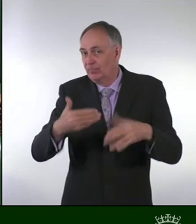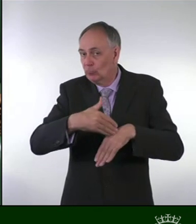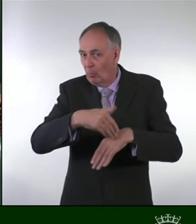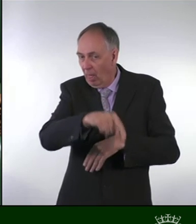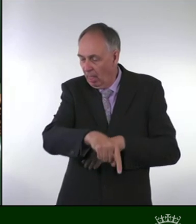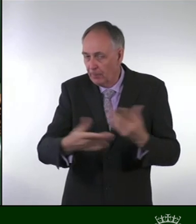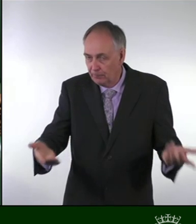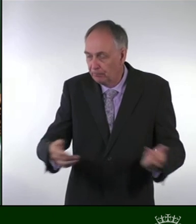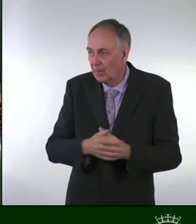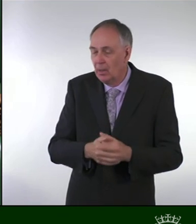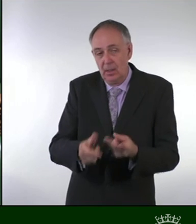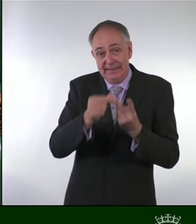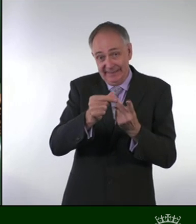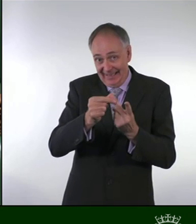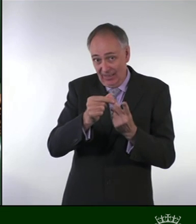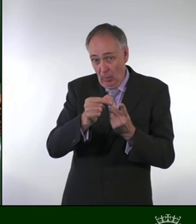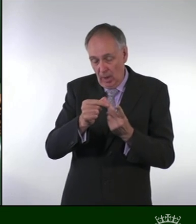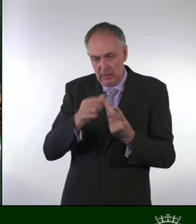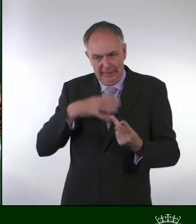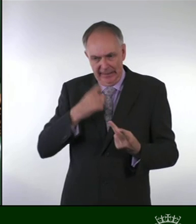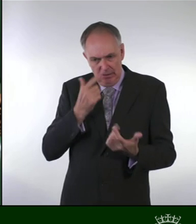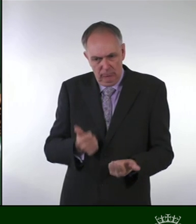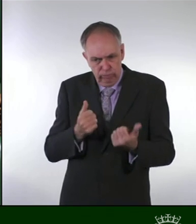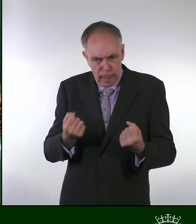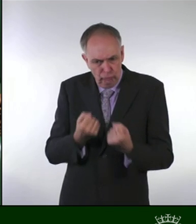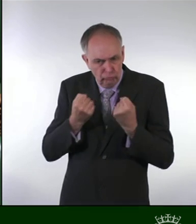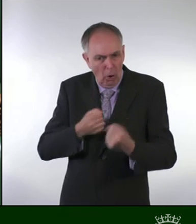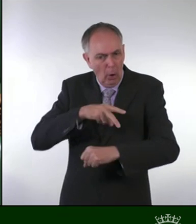But we also need a tough policing solution.